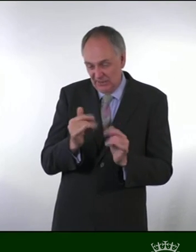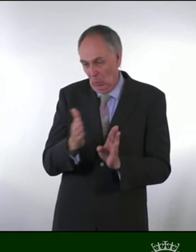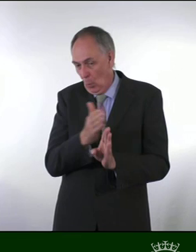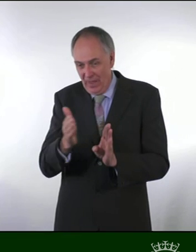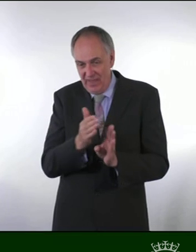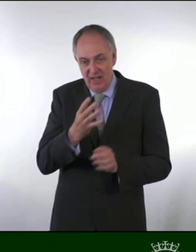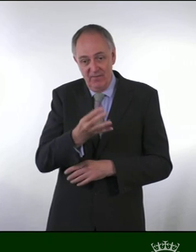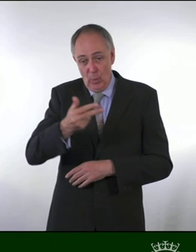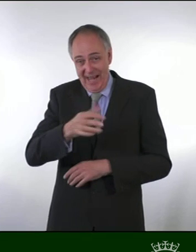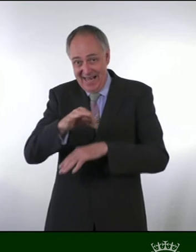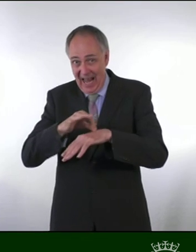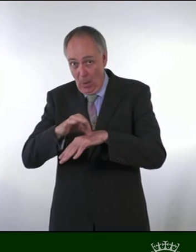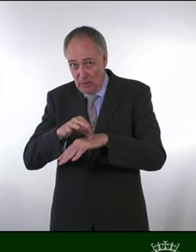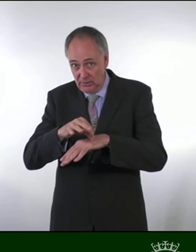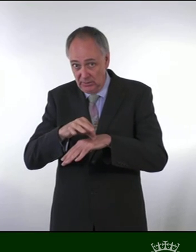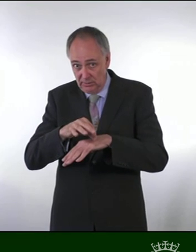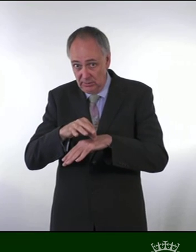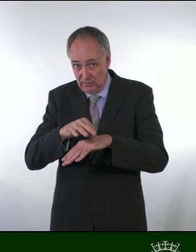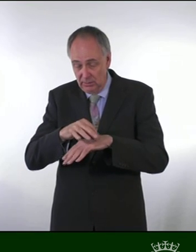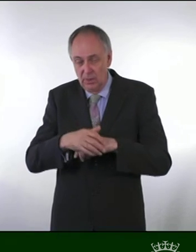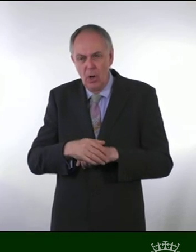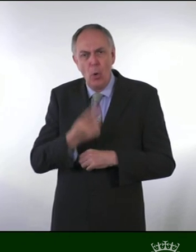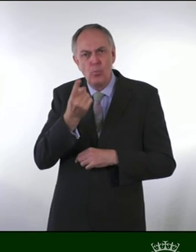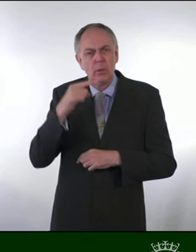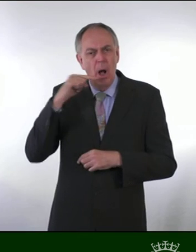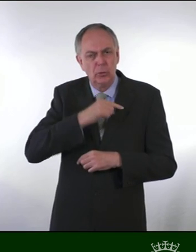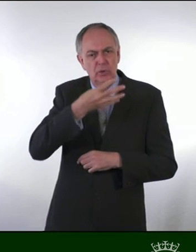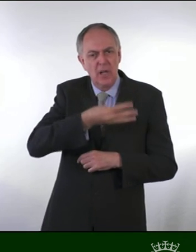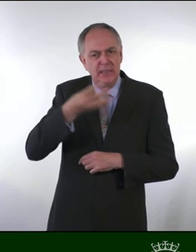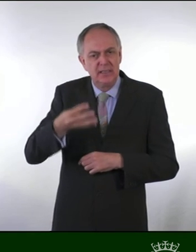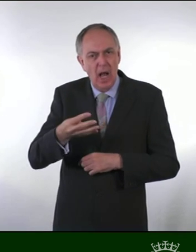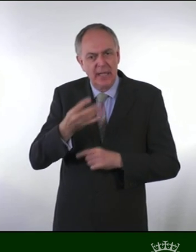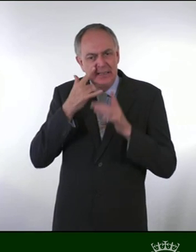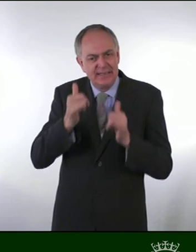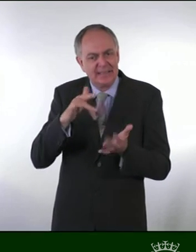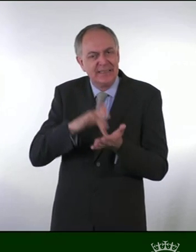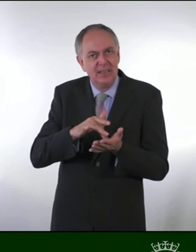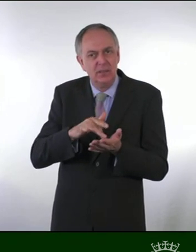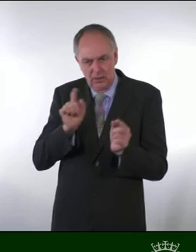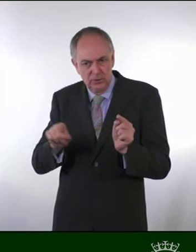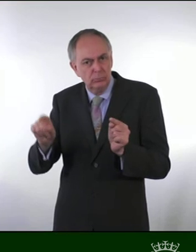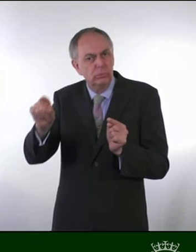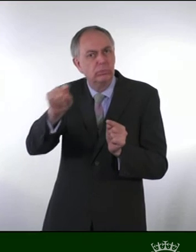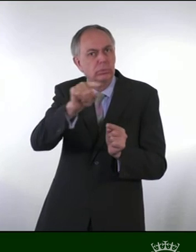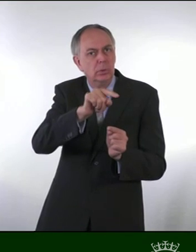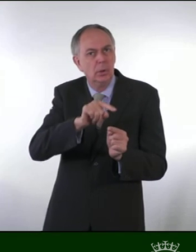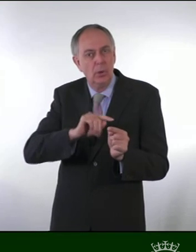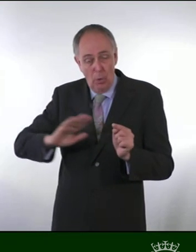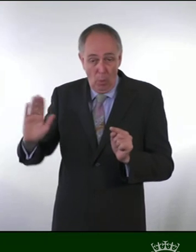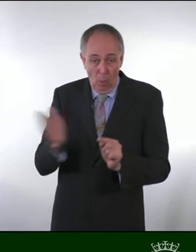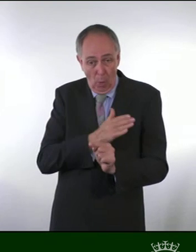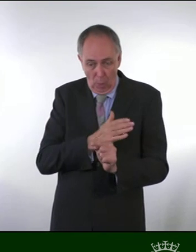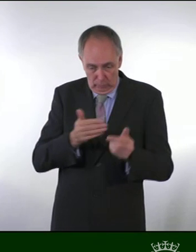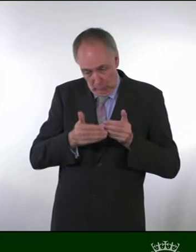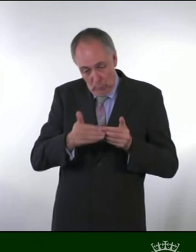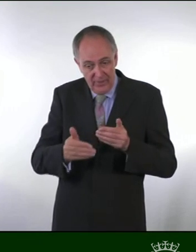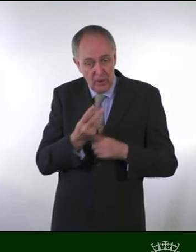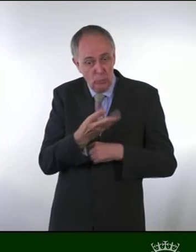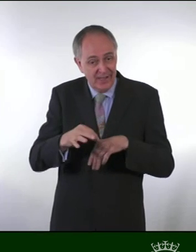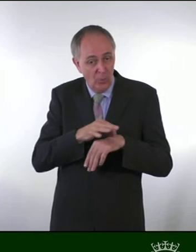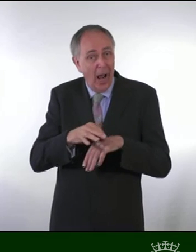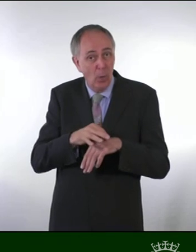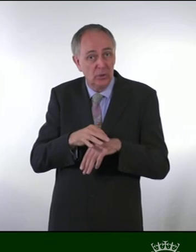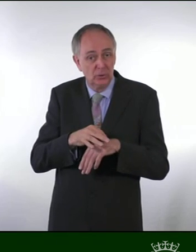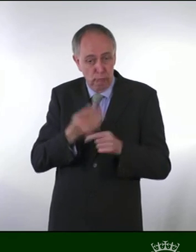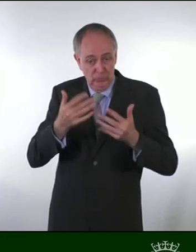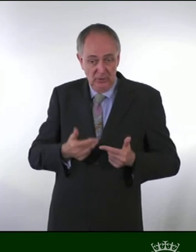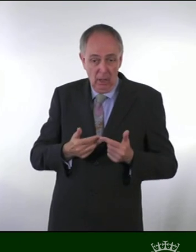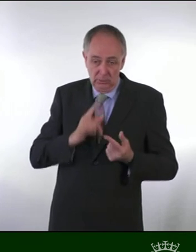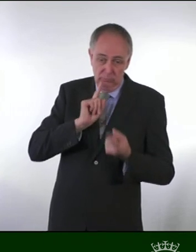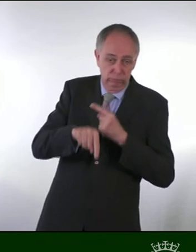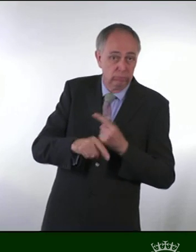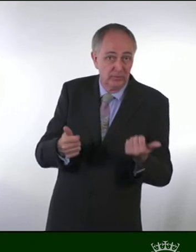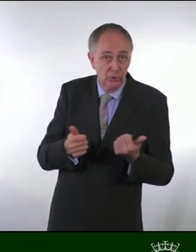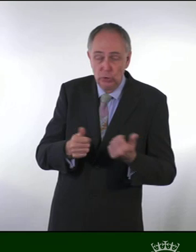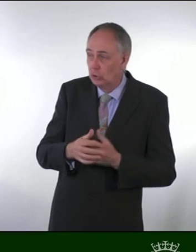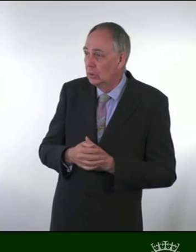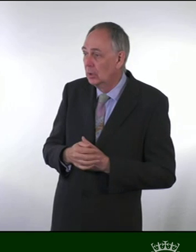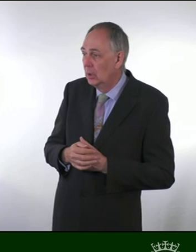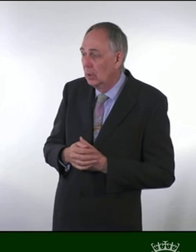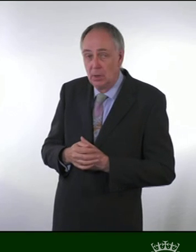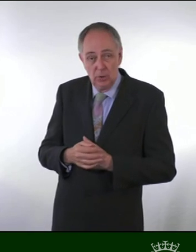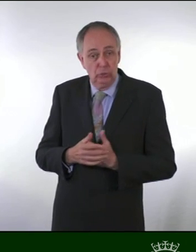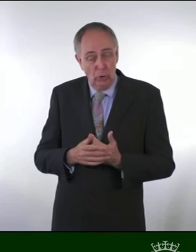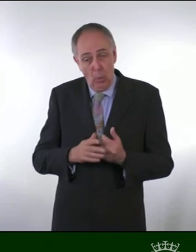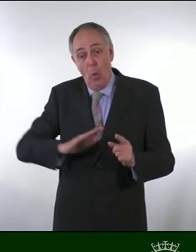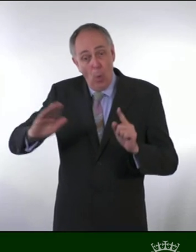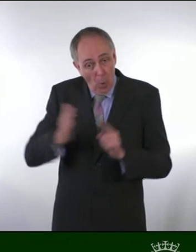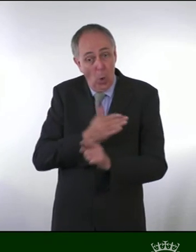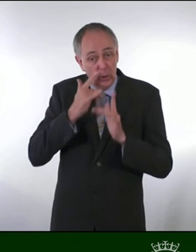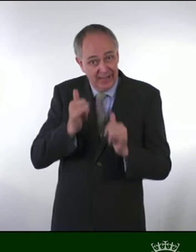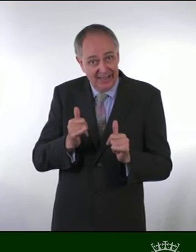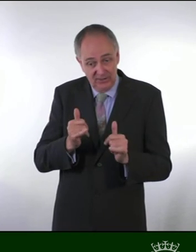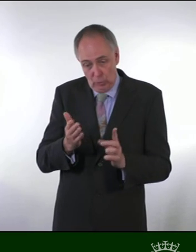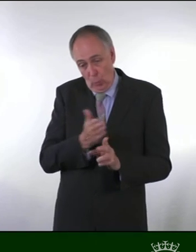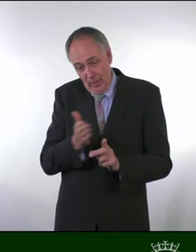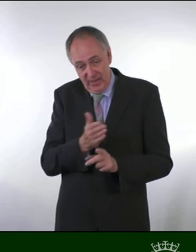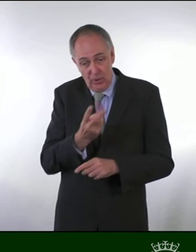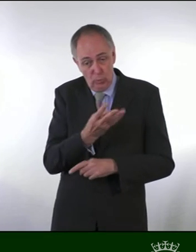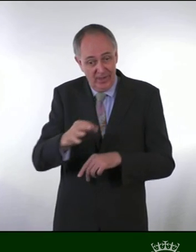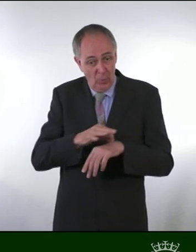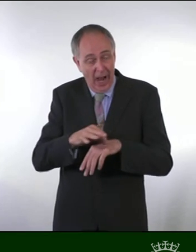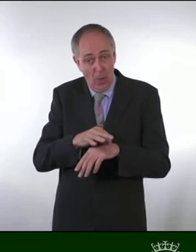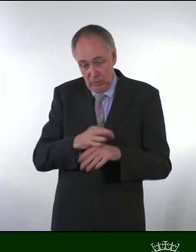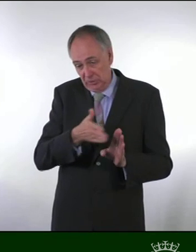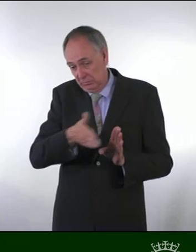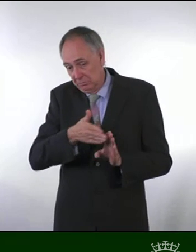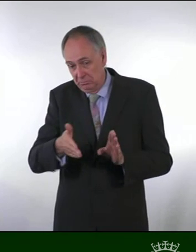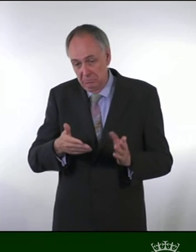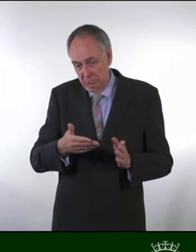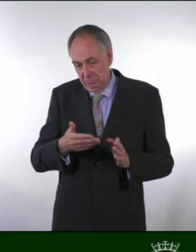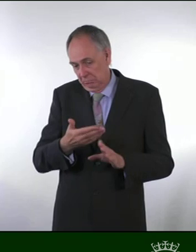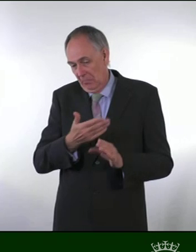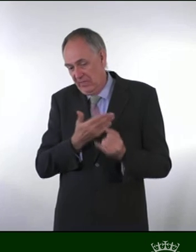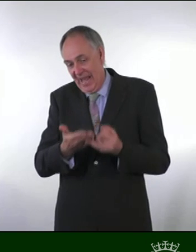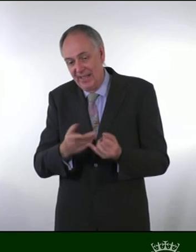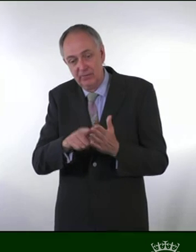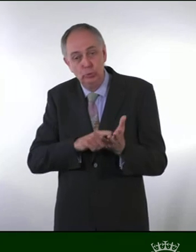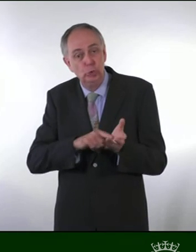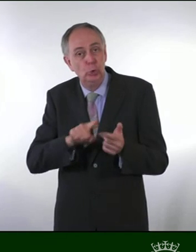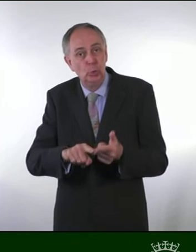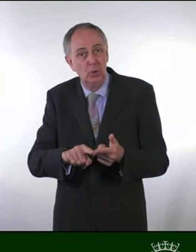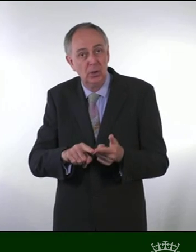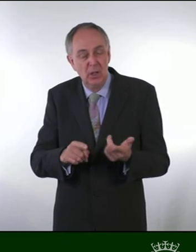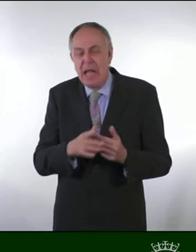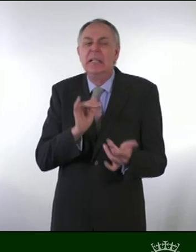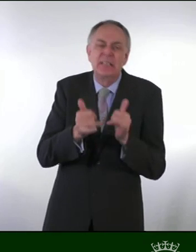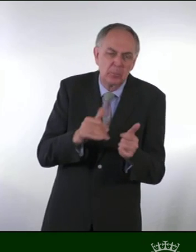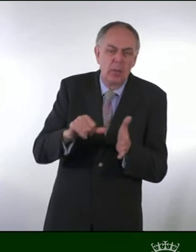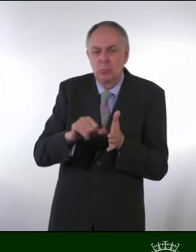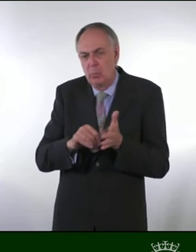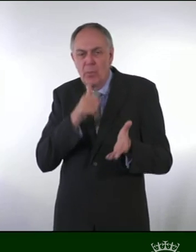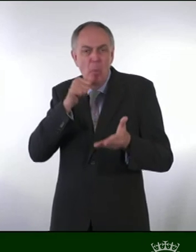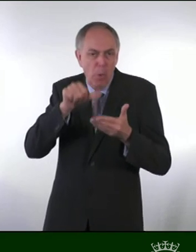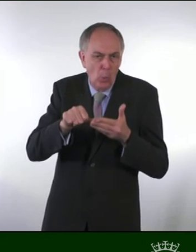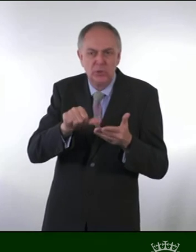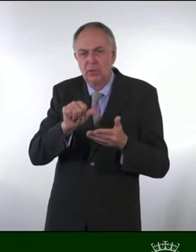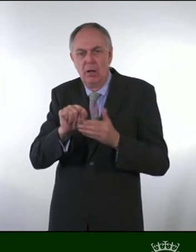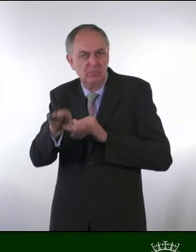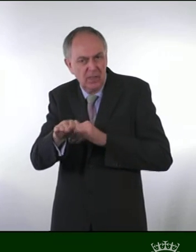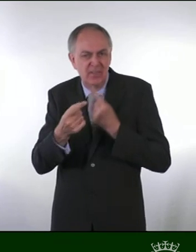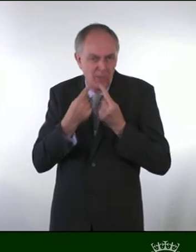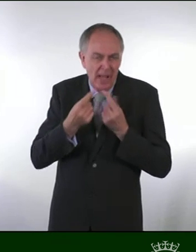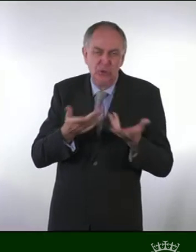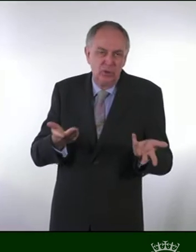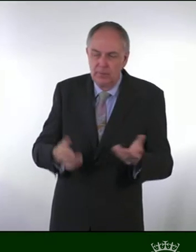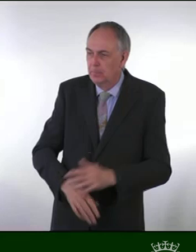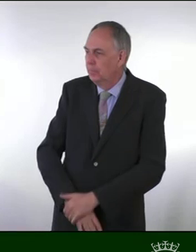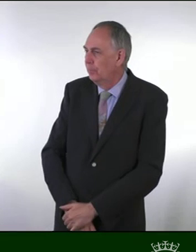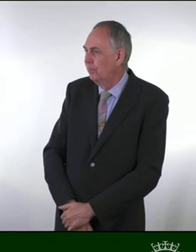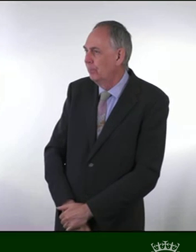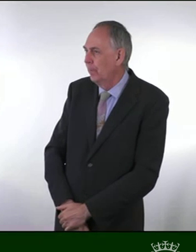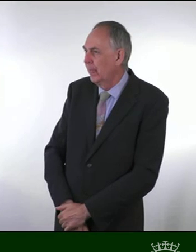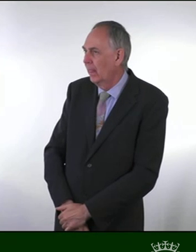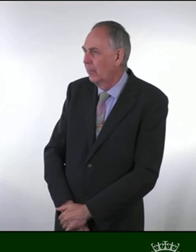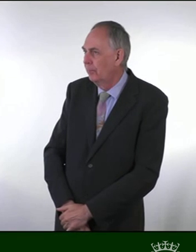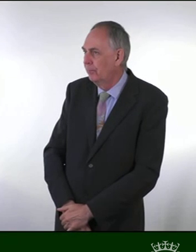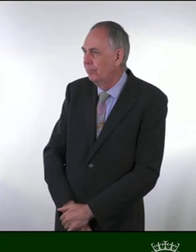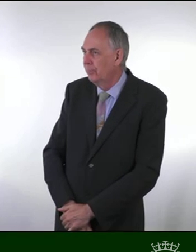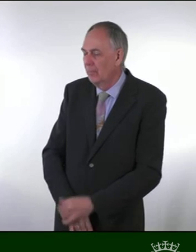The tests conducted at the 199 testing centres, as well as the mobile test centres, are all done within 24 hours, and I can undertake to him now to get all tests turned around in 24 hours by the end of June, except for difficulties with postal tests or insuperable problems like that.